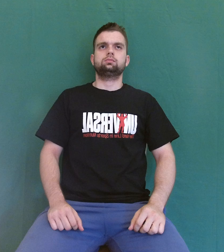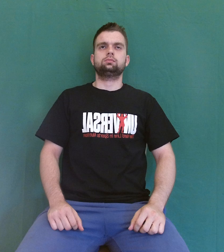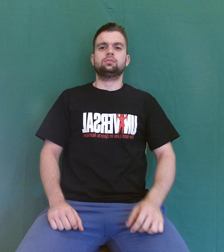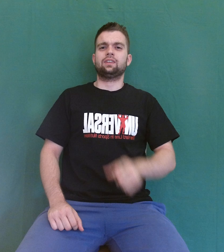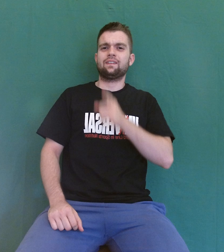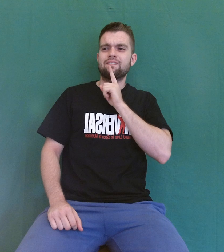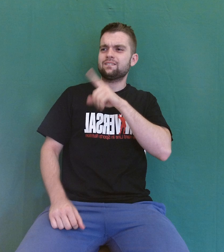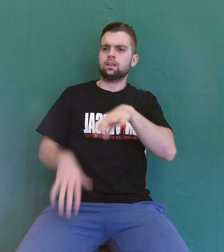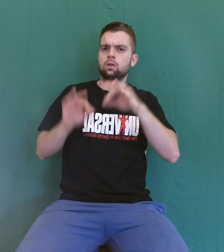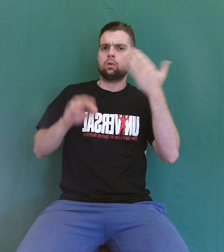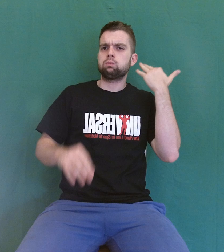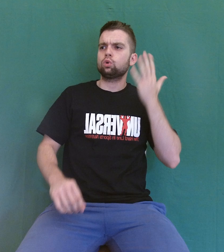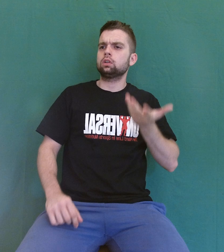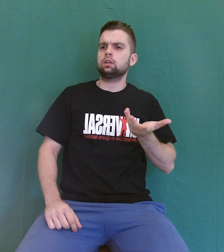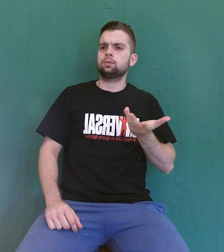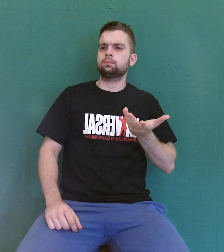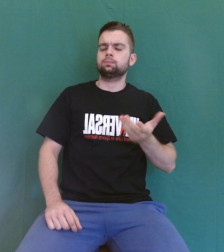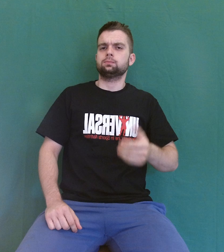ΙΔΙΟ ΑΥΤΟ ΑΡΧΙΖΩ ΠΡΙΝ ΠΟΤΕ?